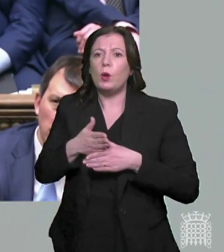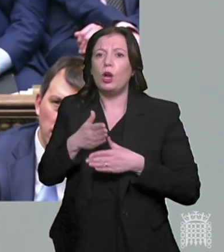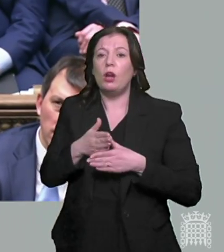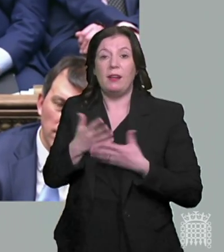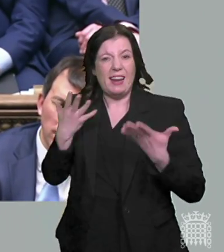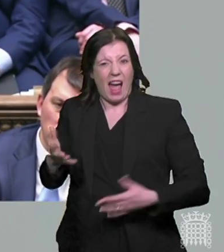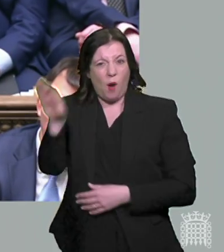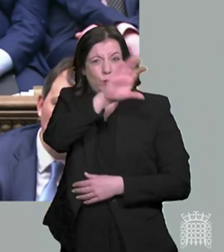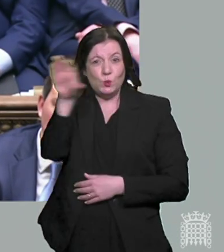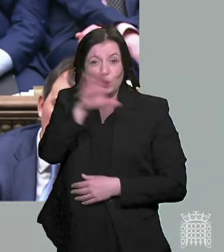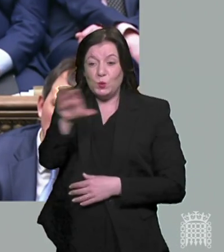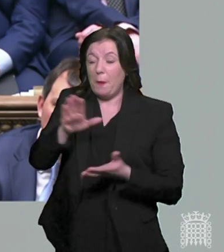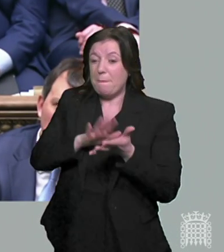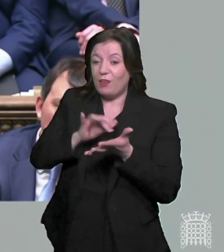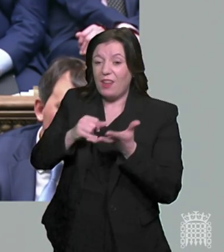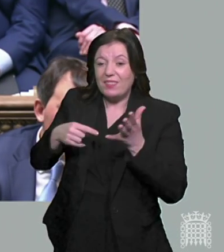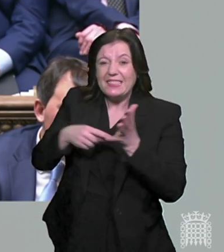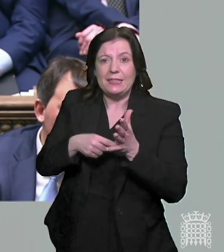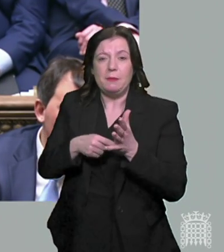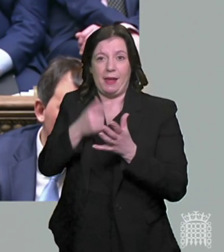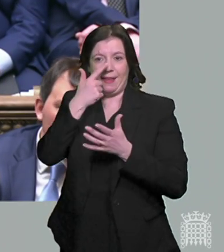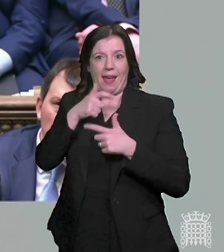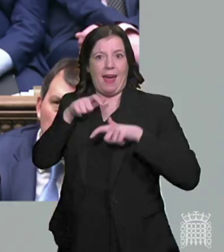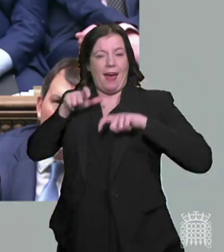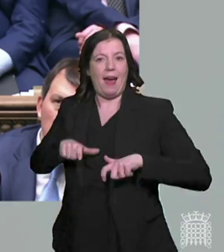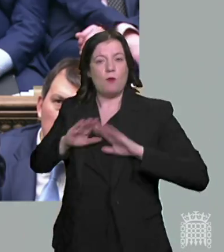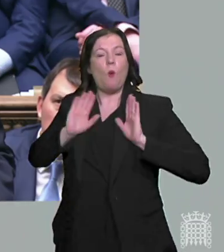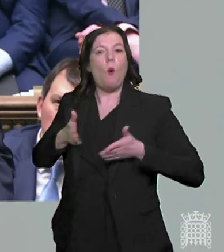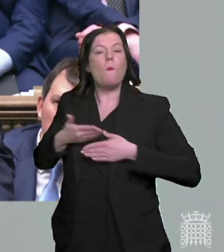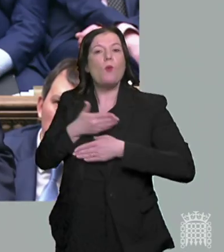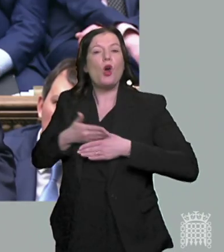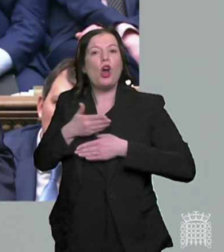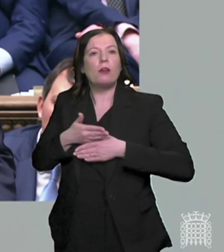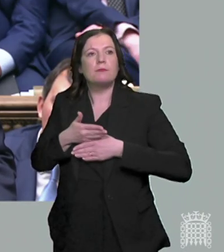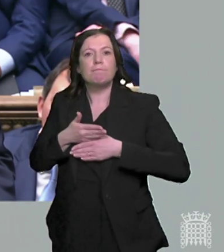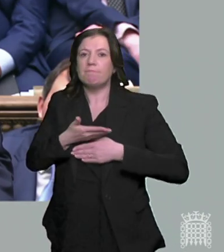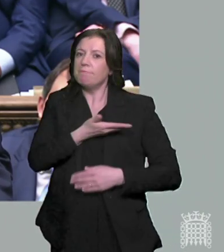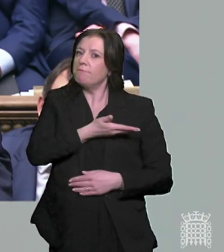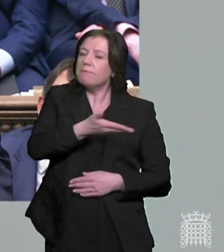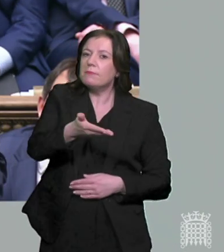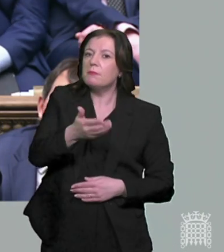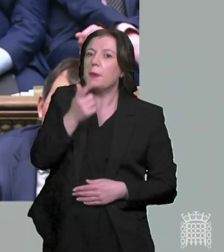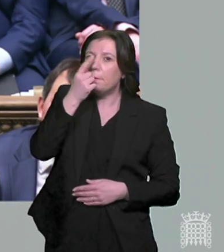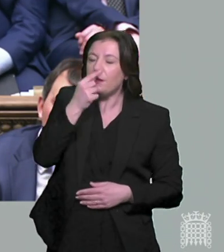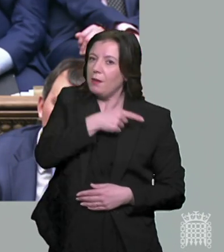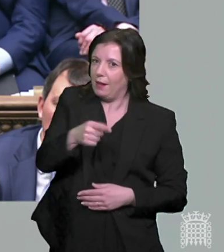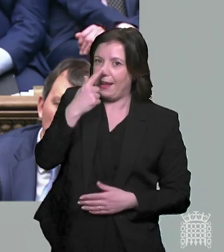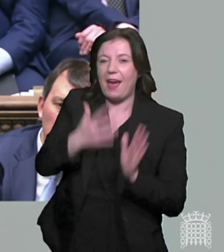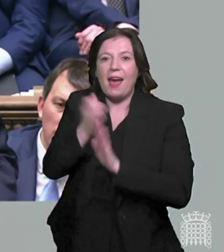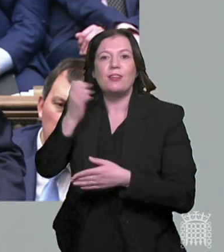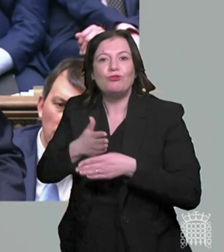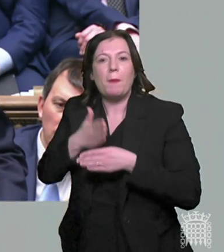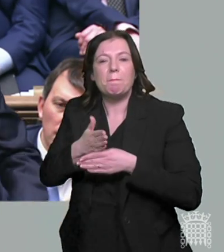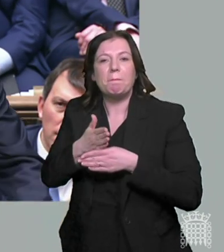With Zoom, Teams and new working models that make it easier to work from home, that is possible now more than ever.